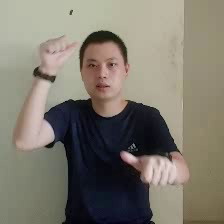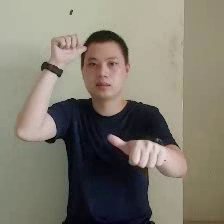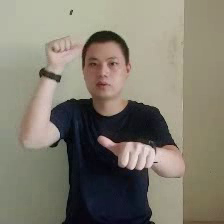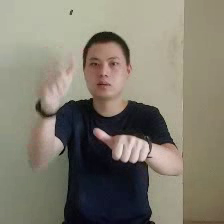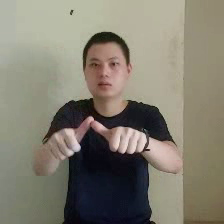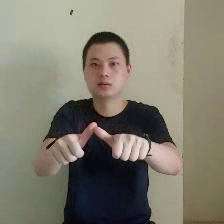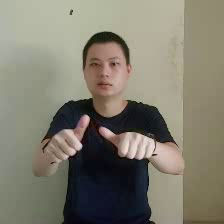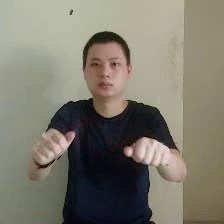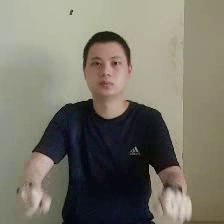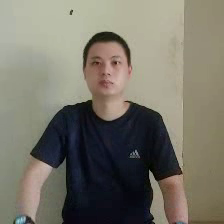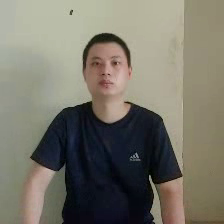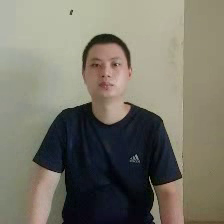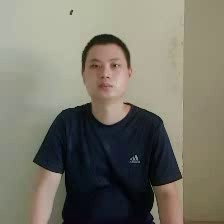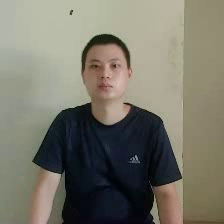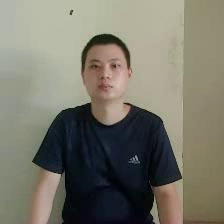Nhớ